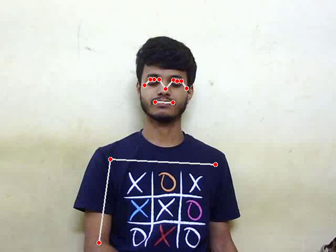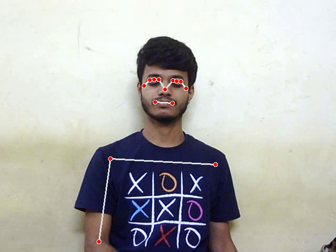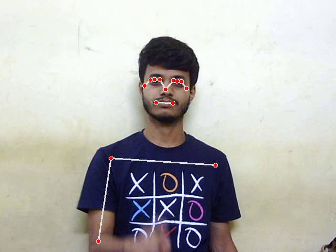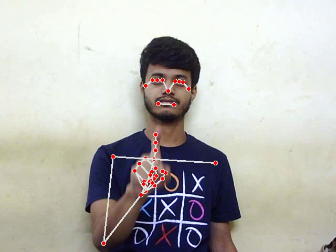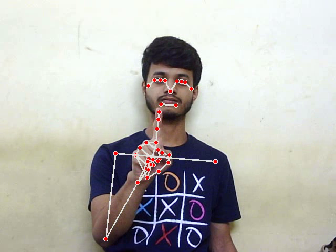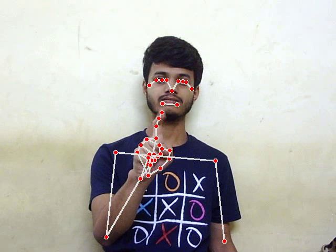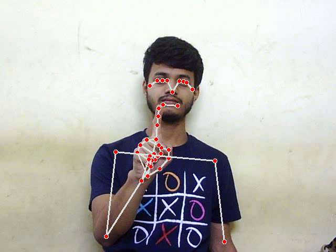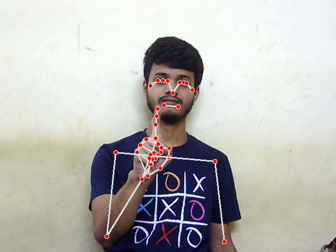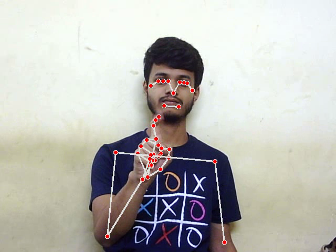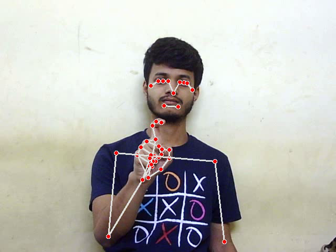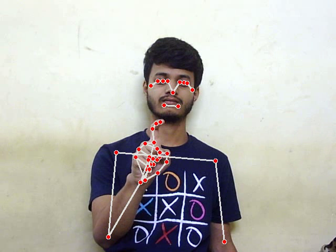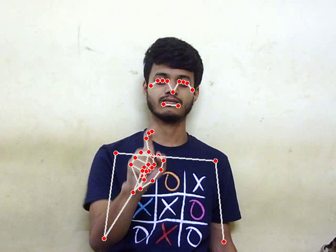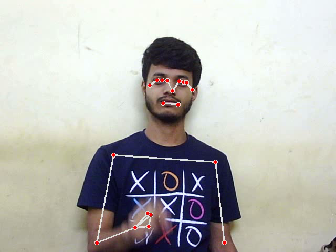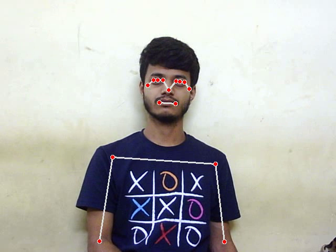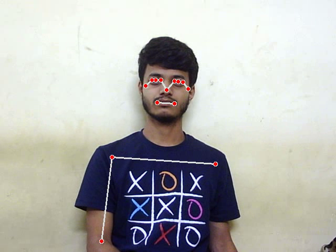question